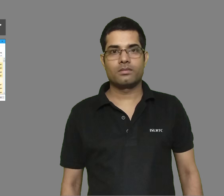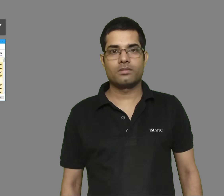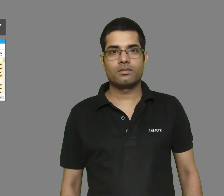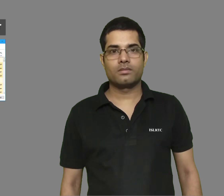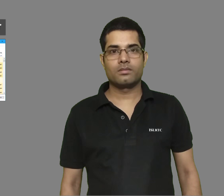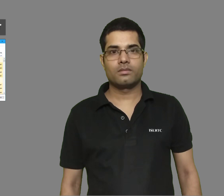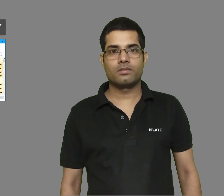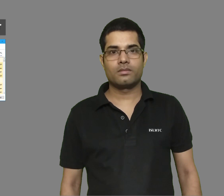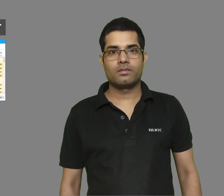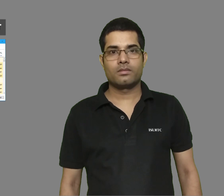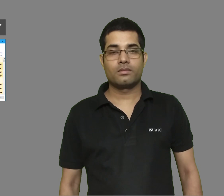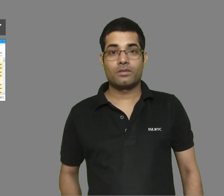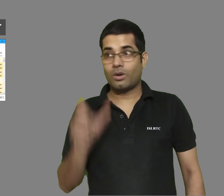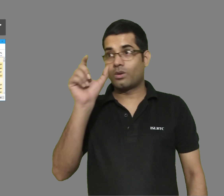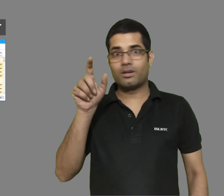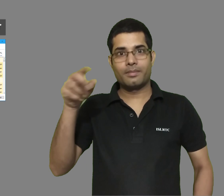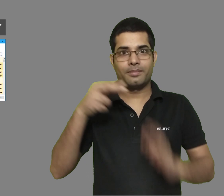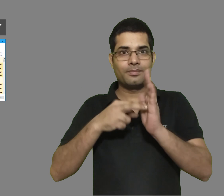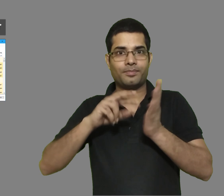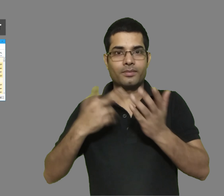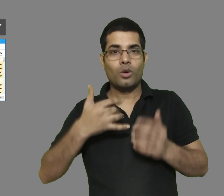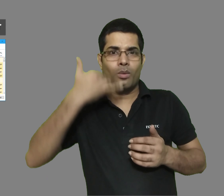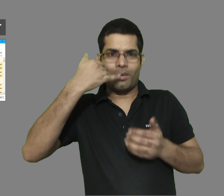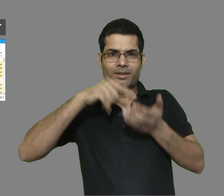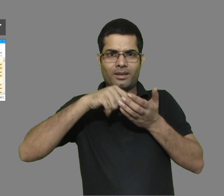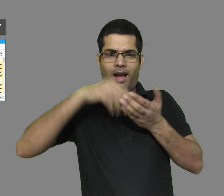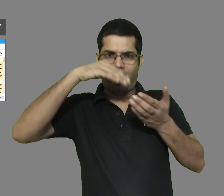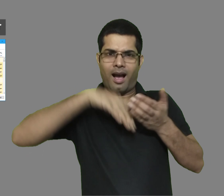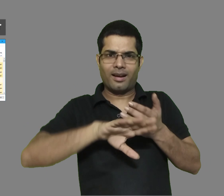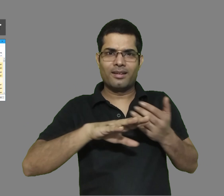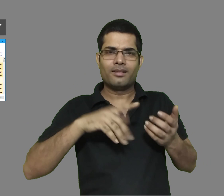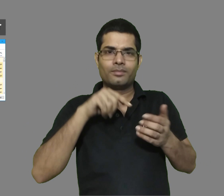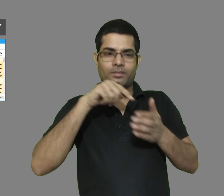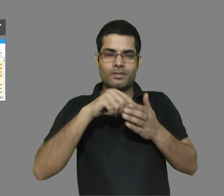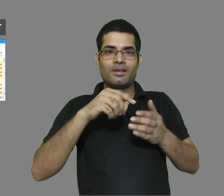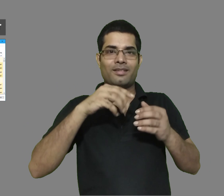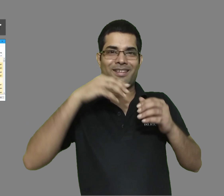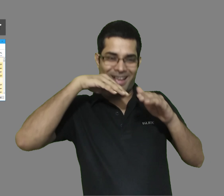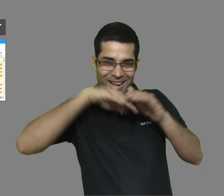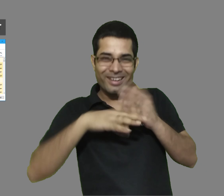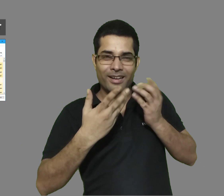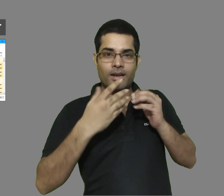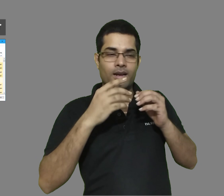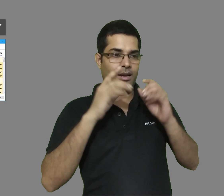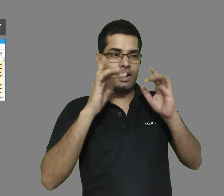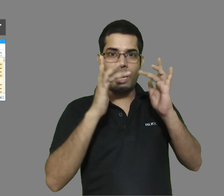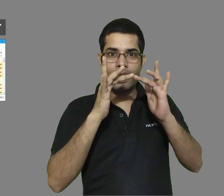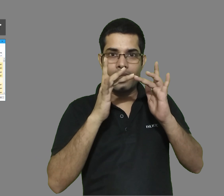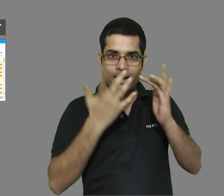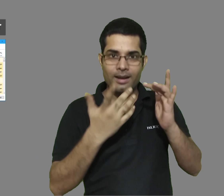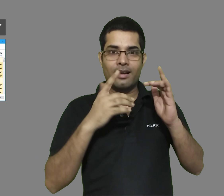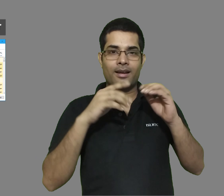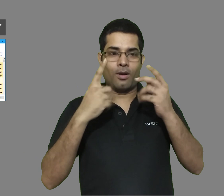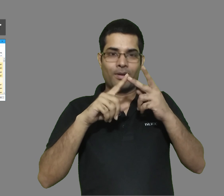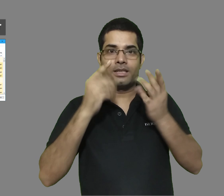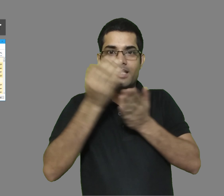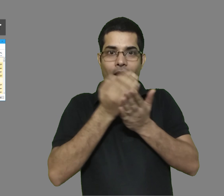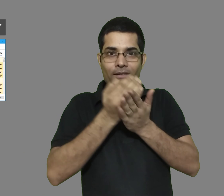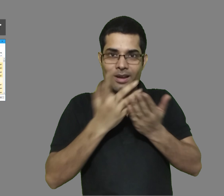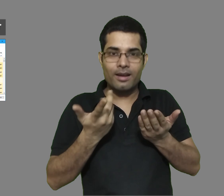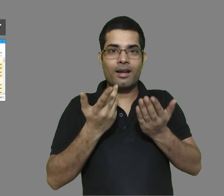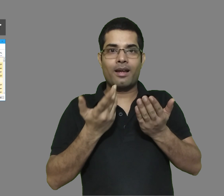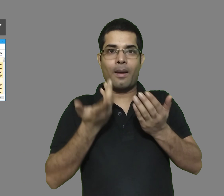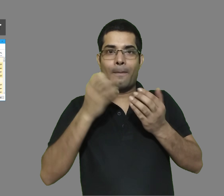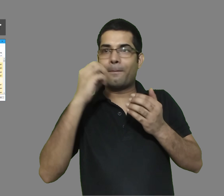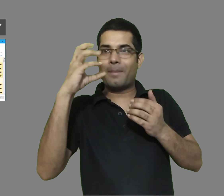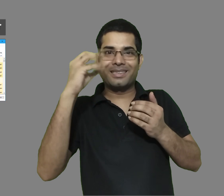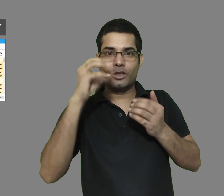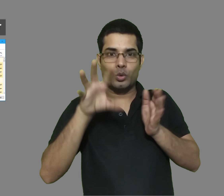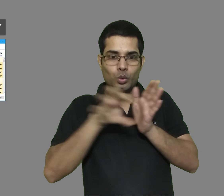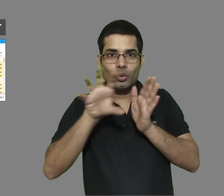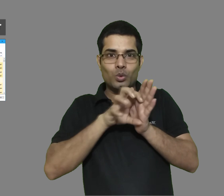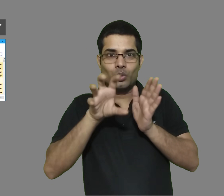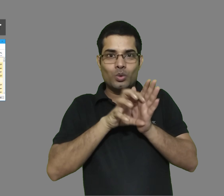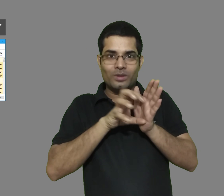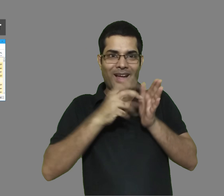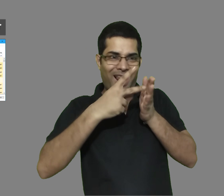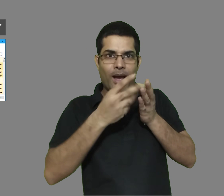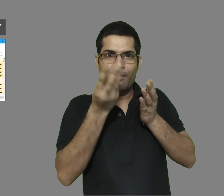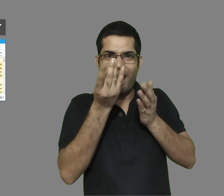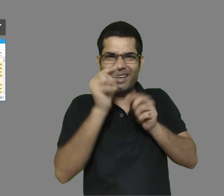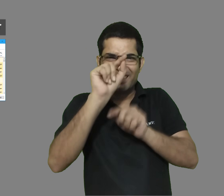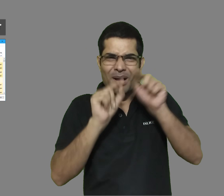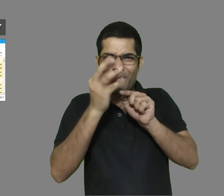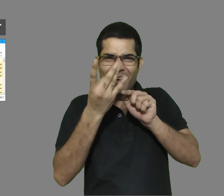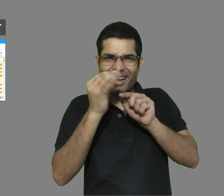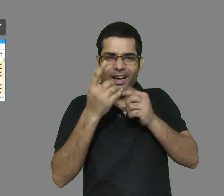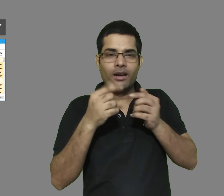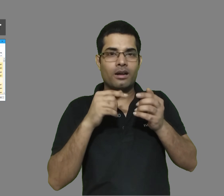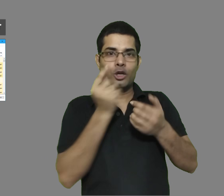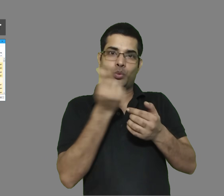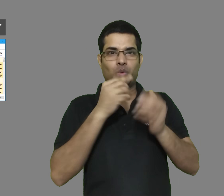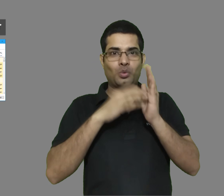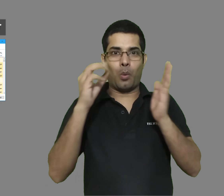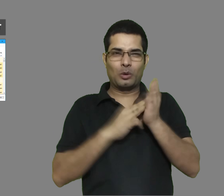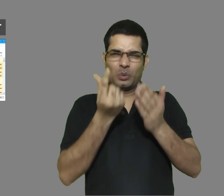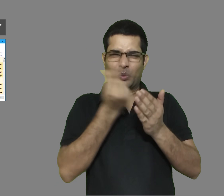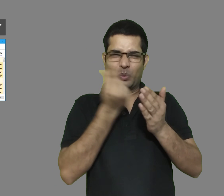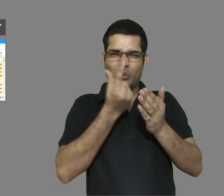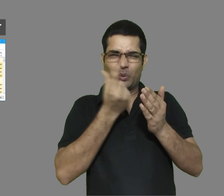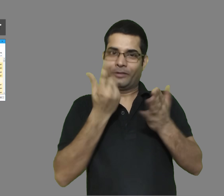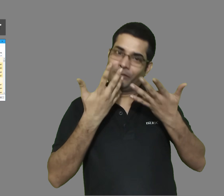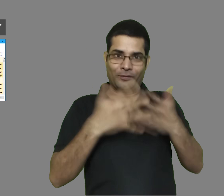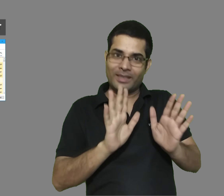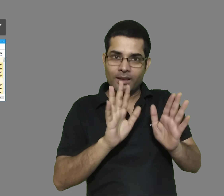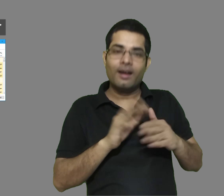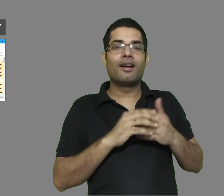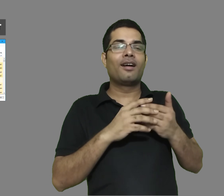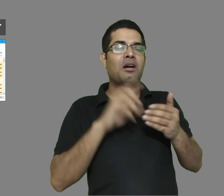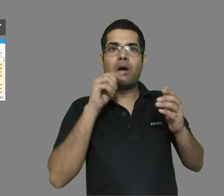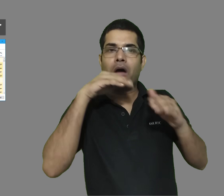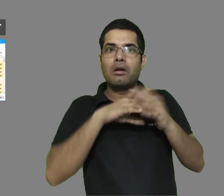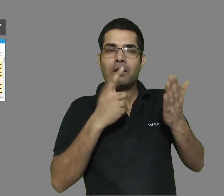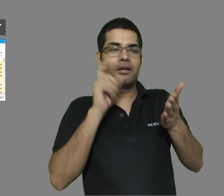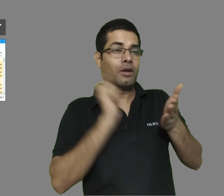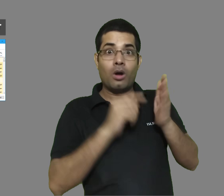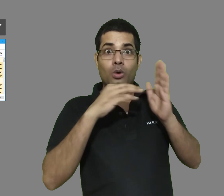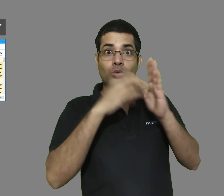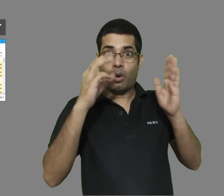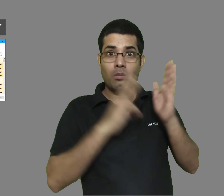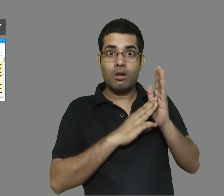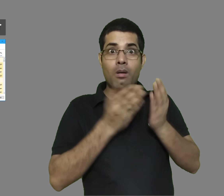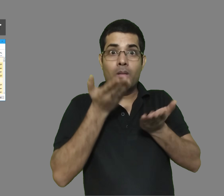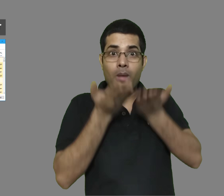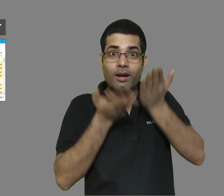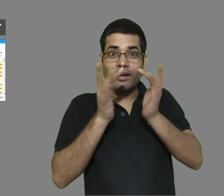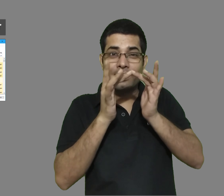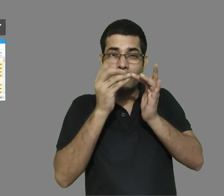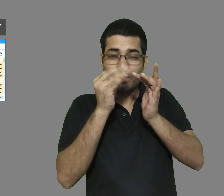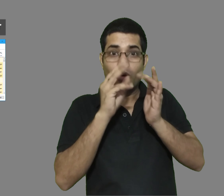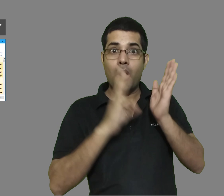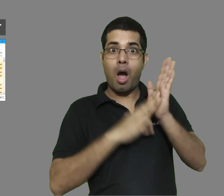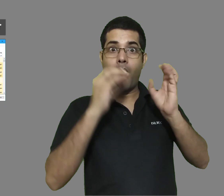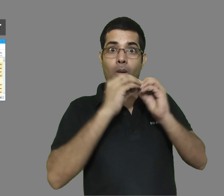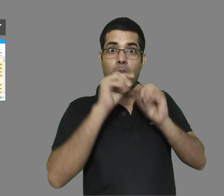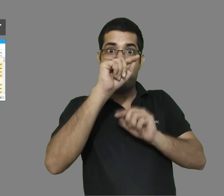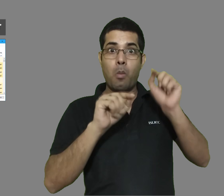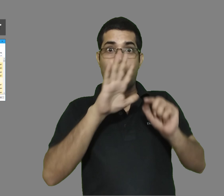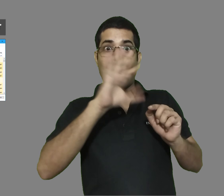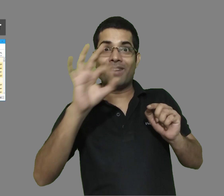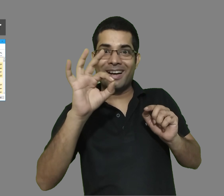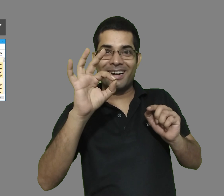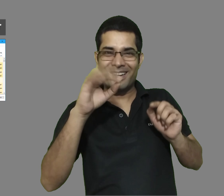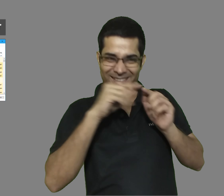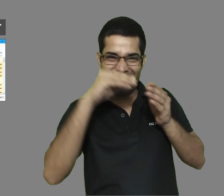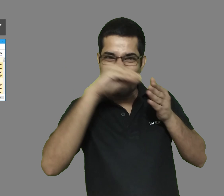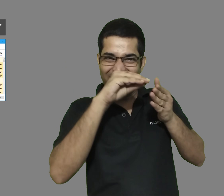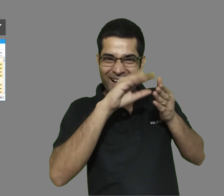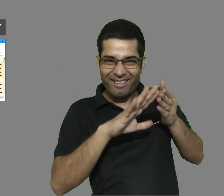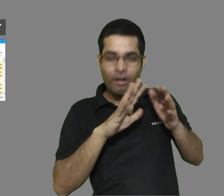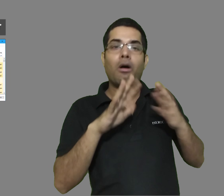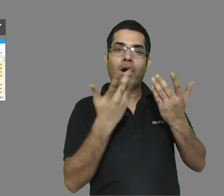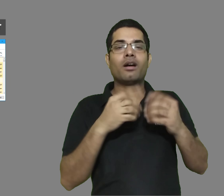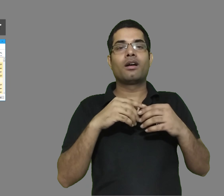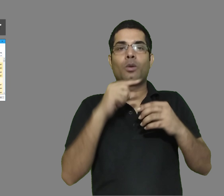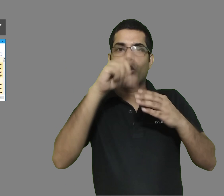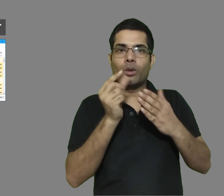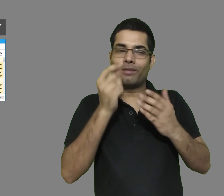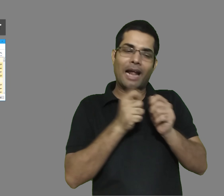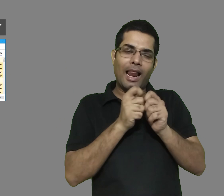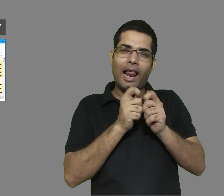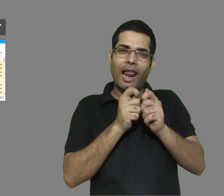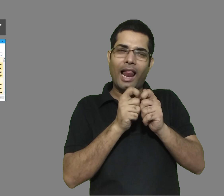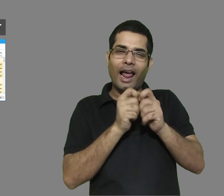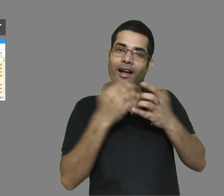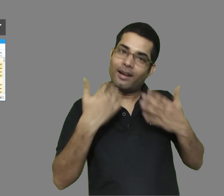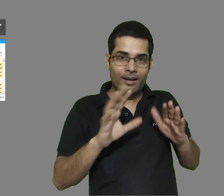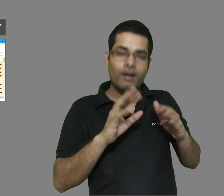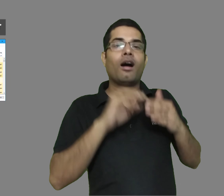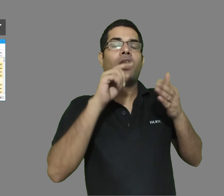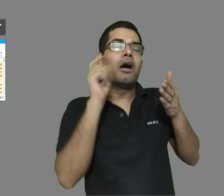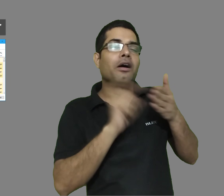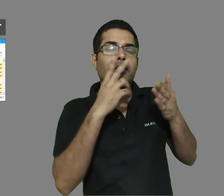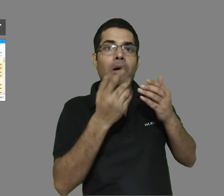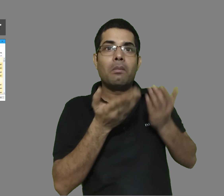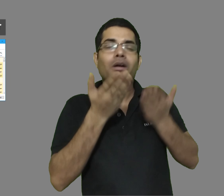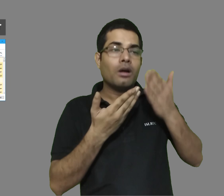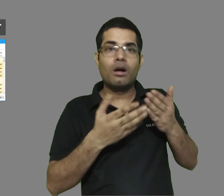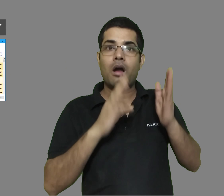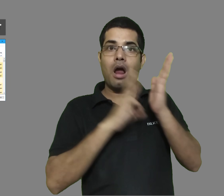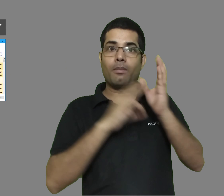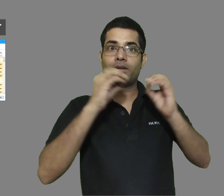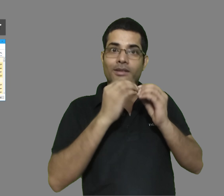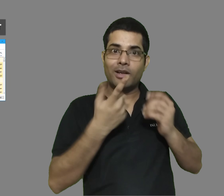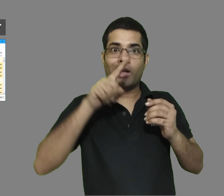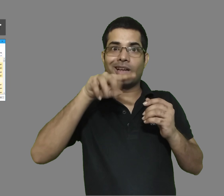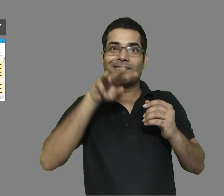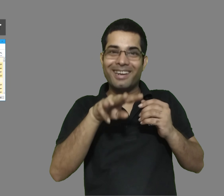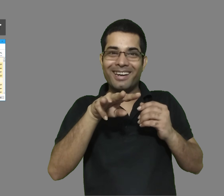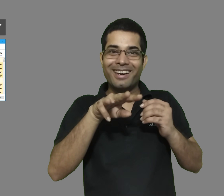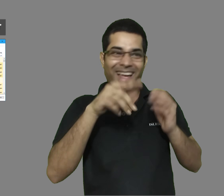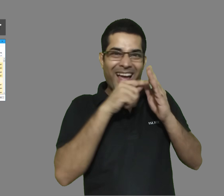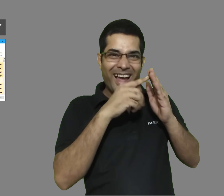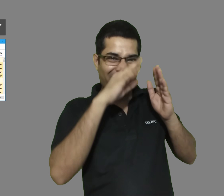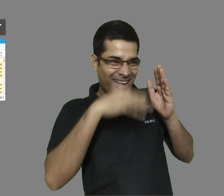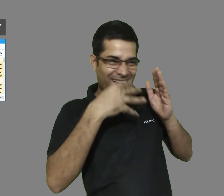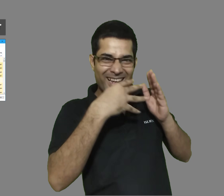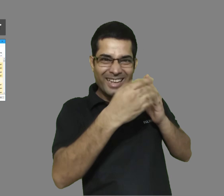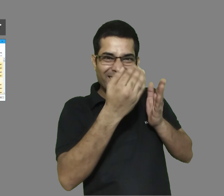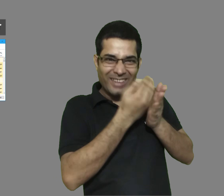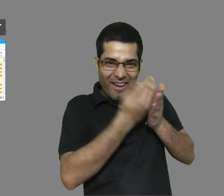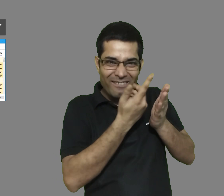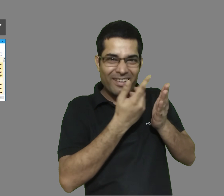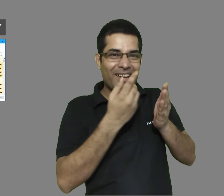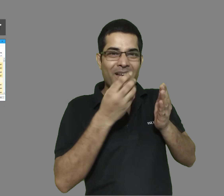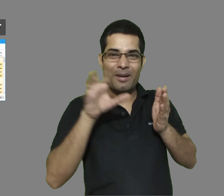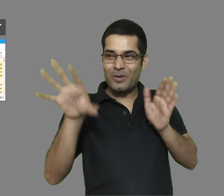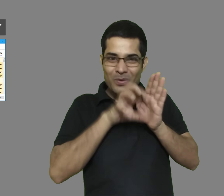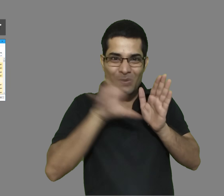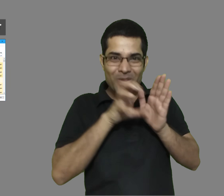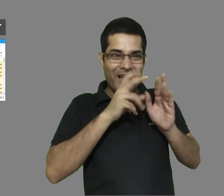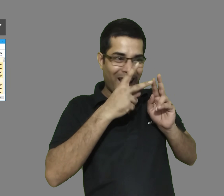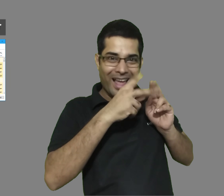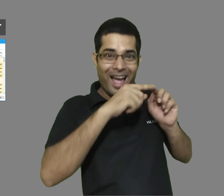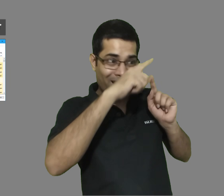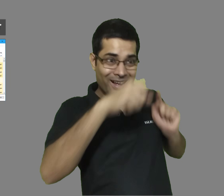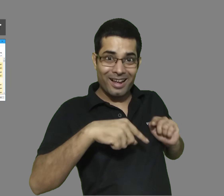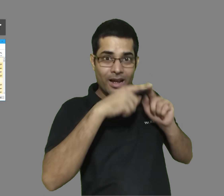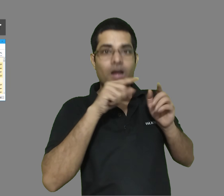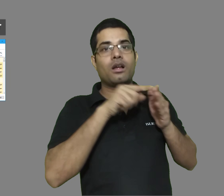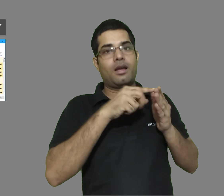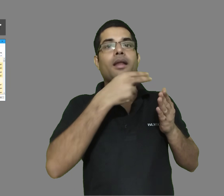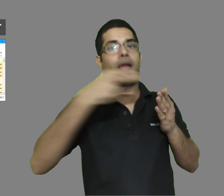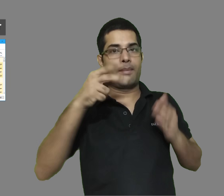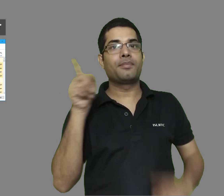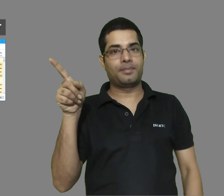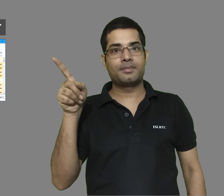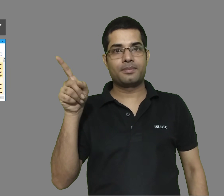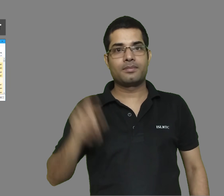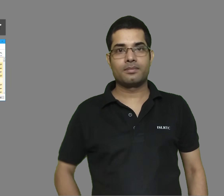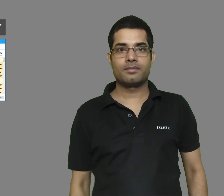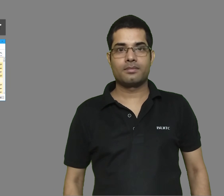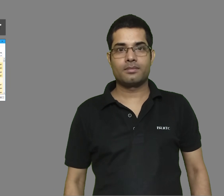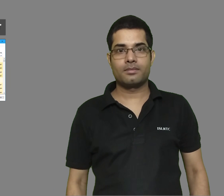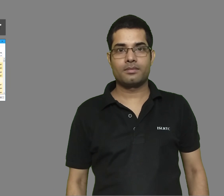Task Manager